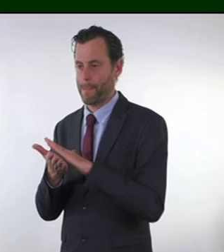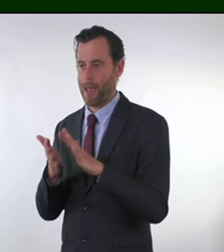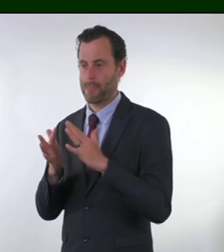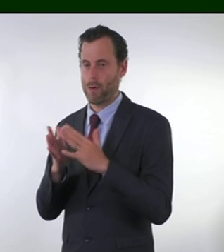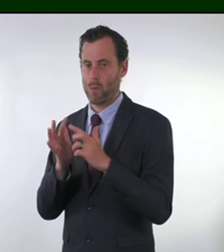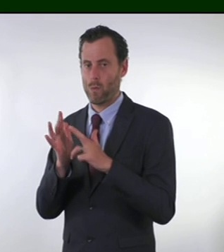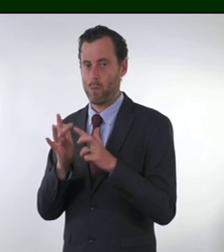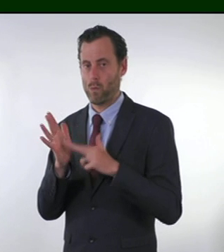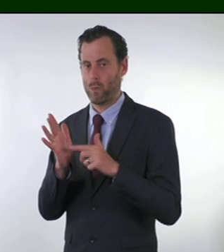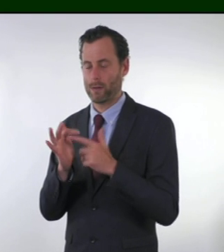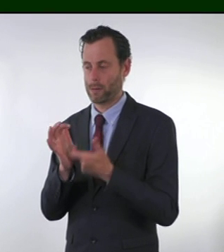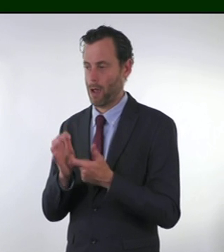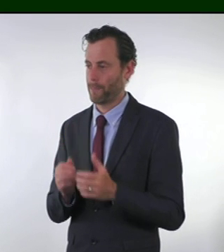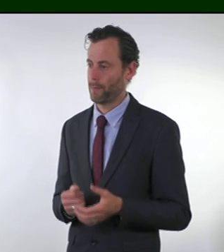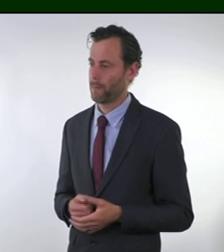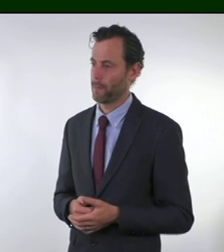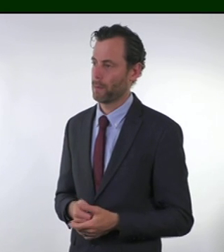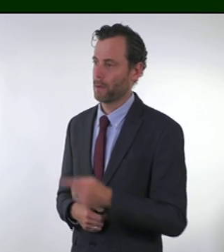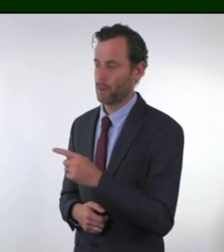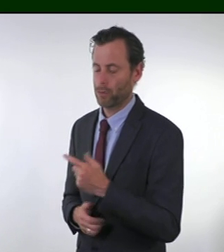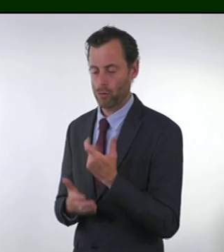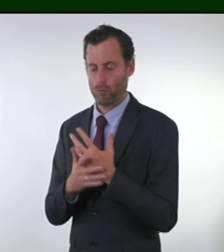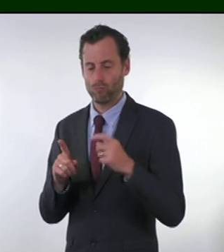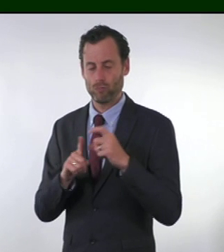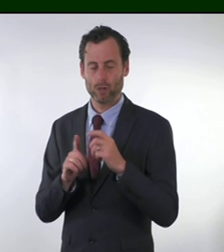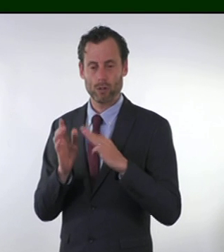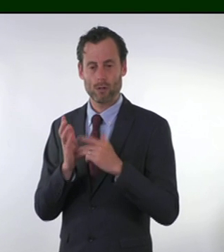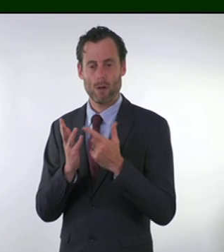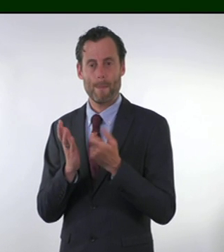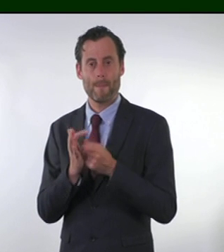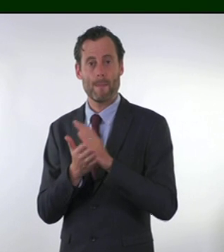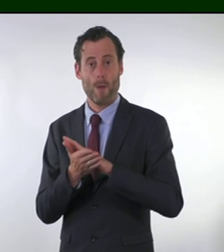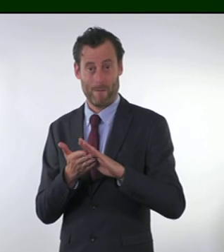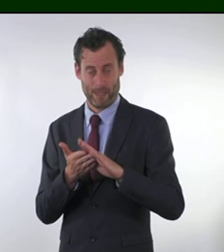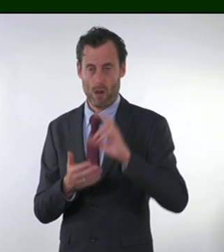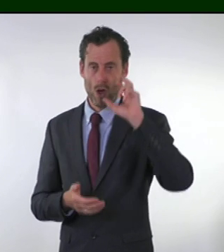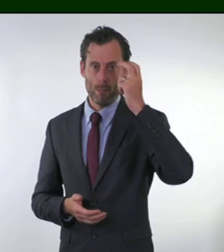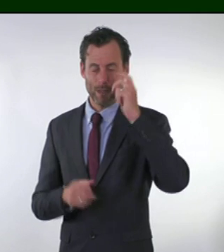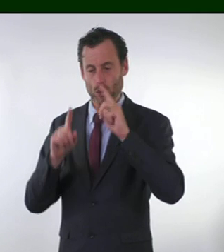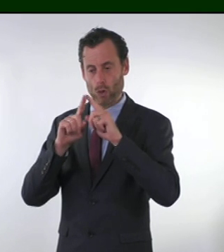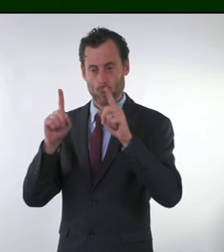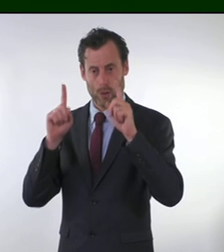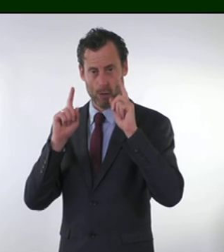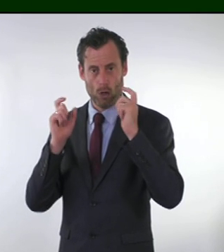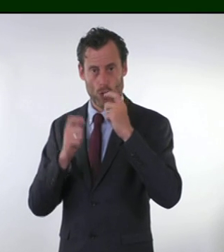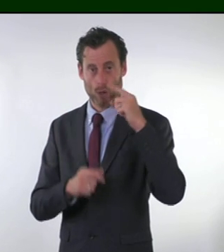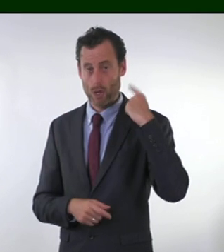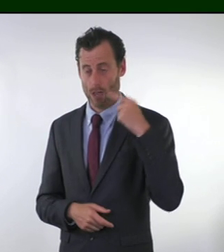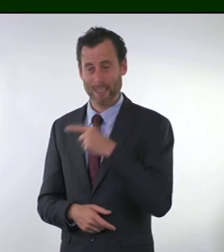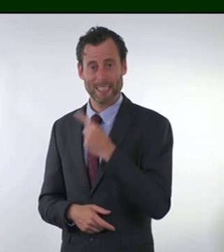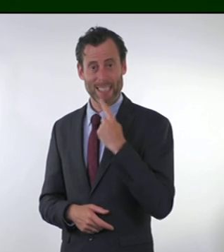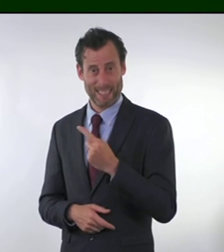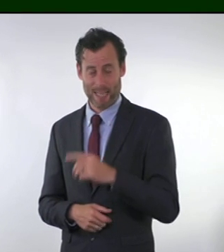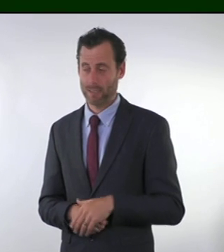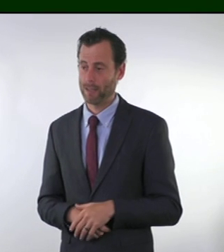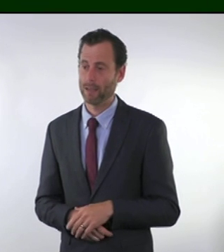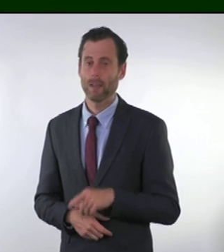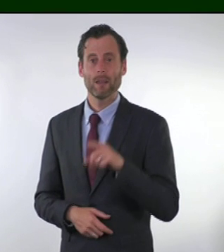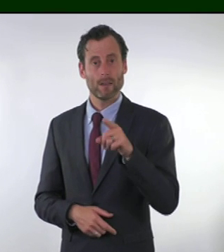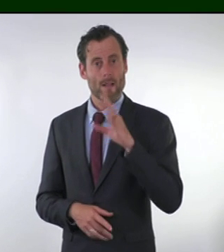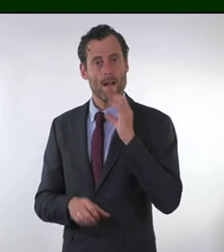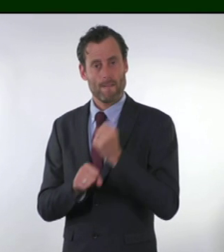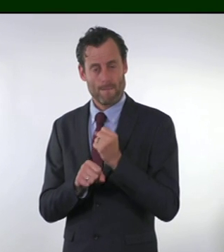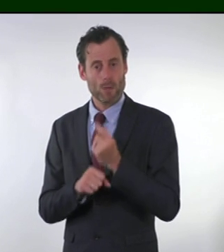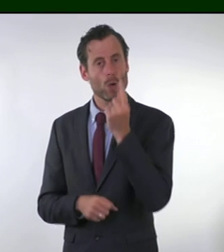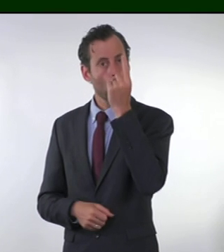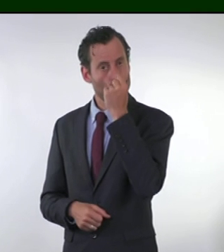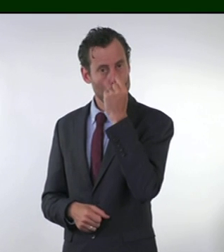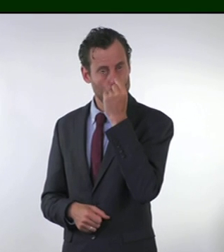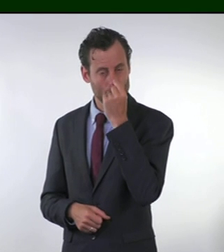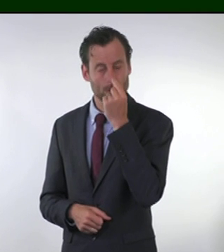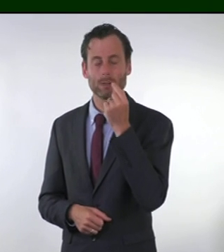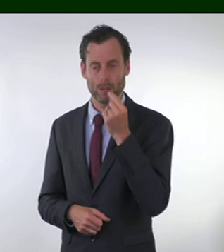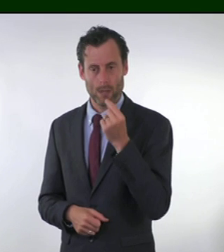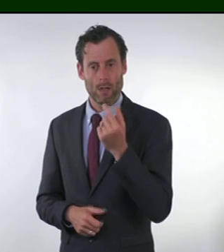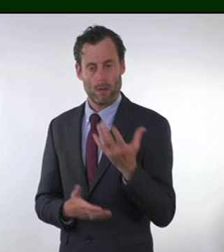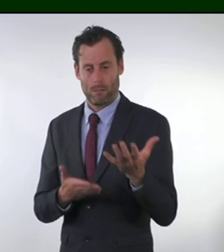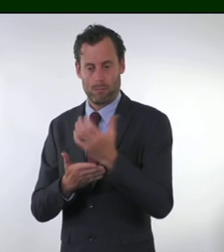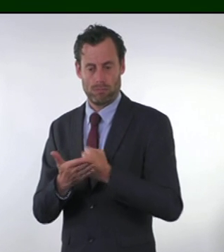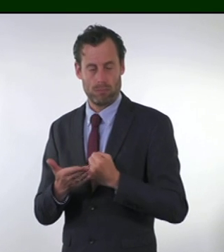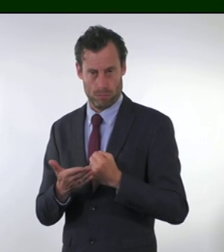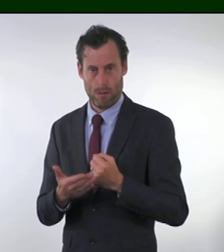Richard Murphy, a professor of political economy at City University in London, says that the Government have the potential to raise £174 billion a year if wealth were taxed at the same rate as income.